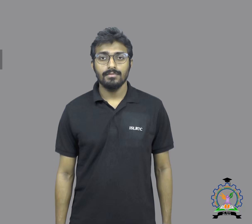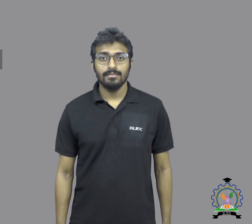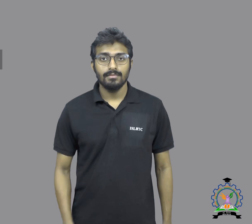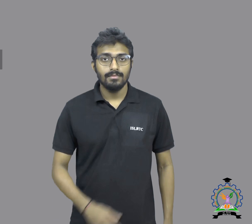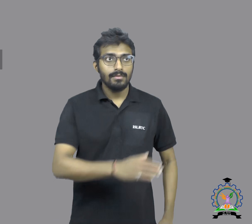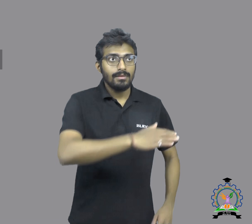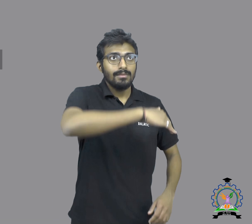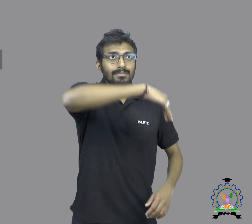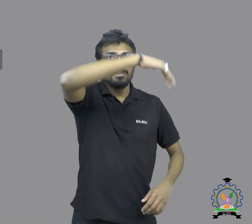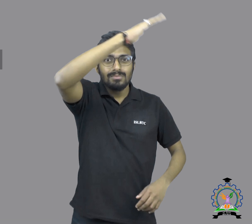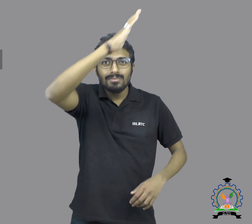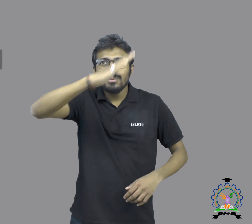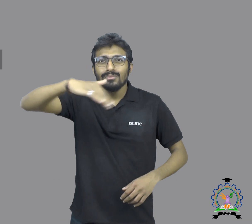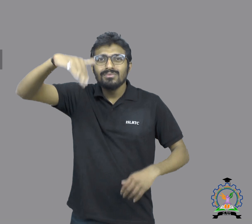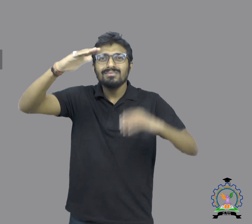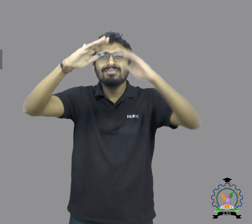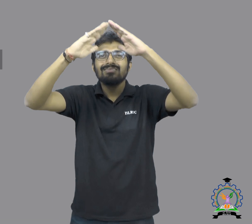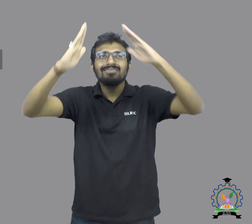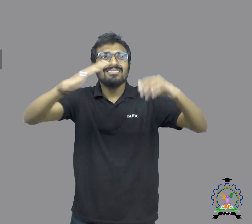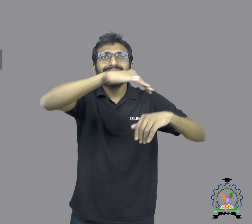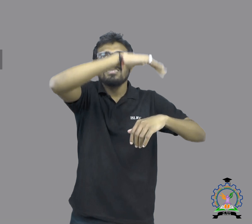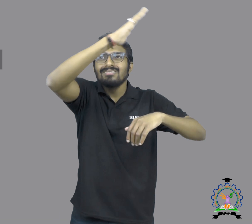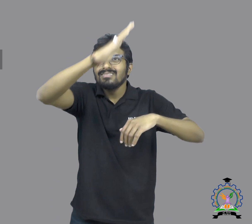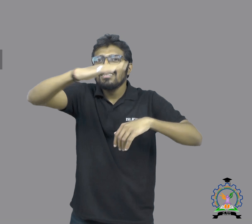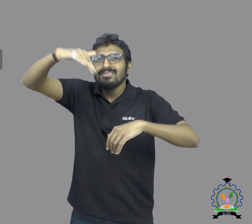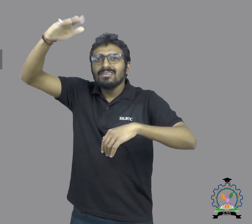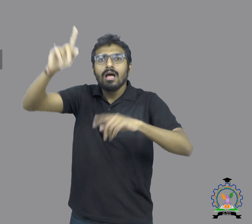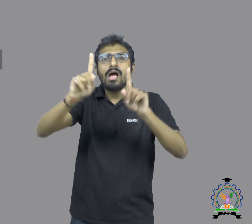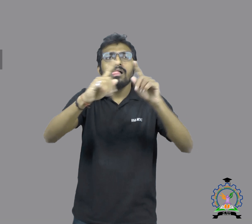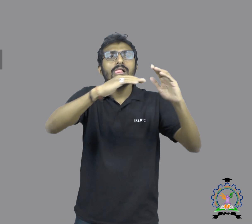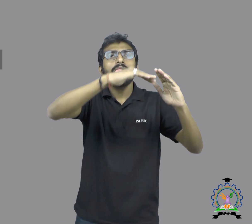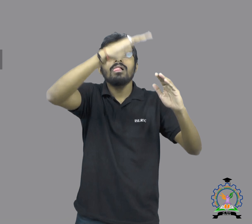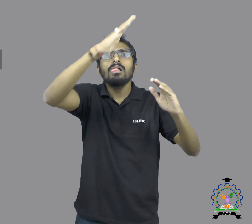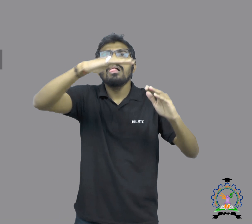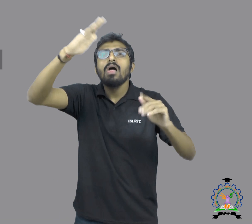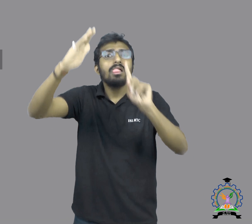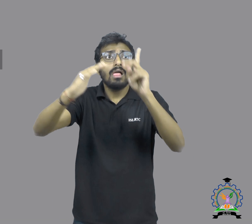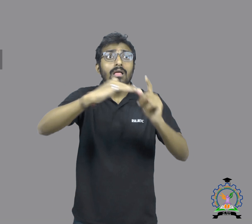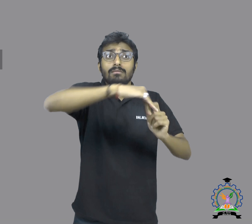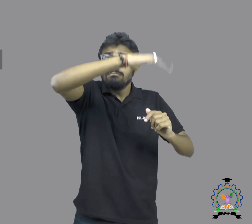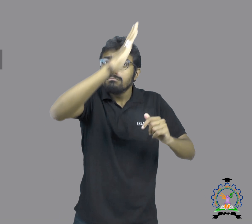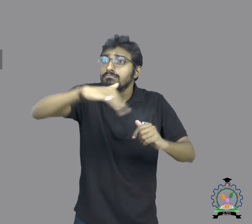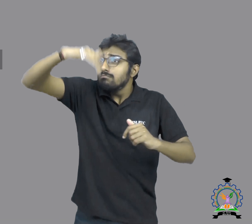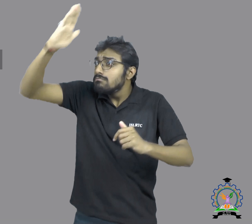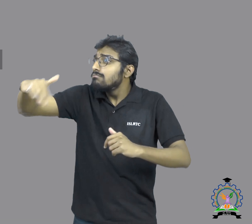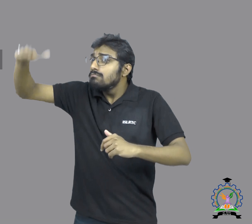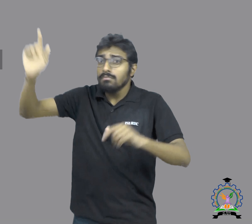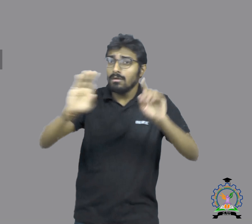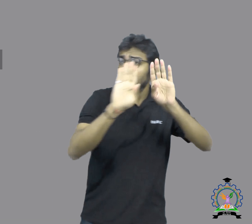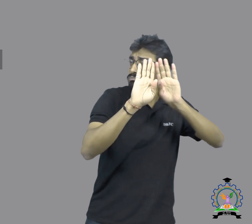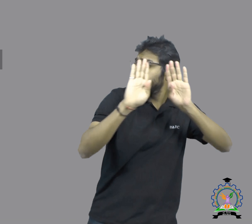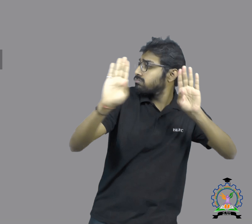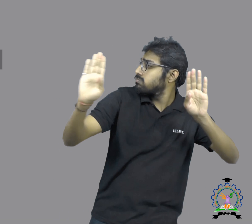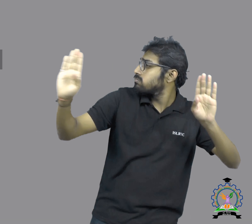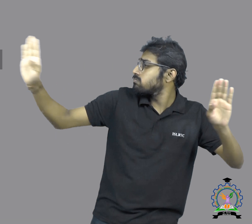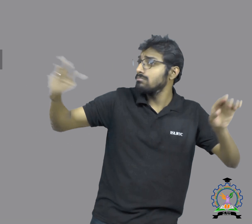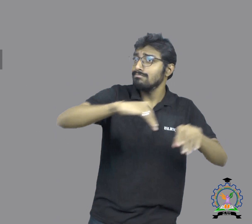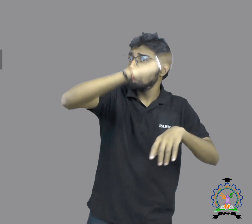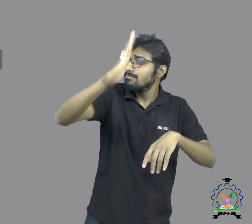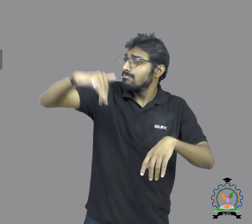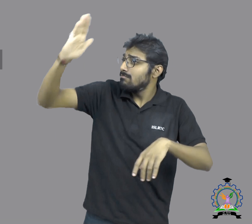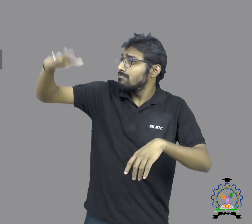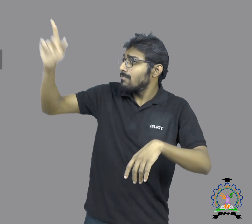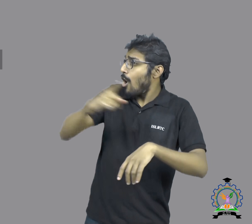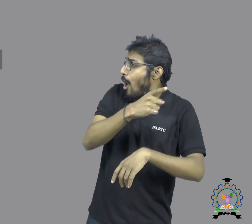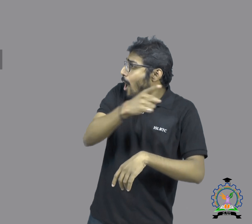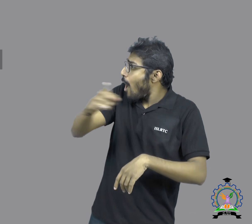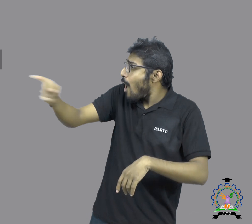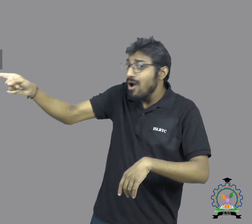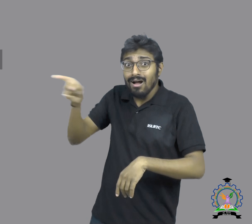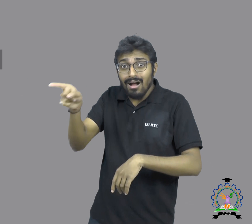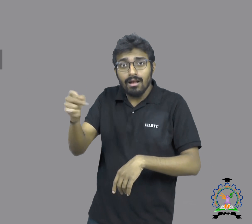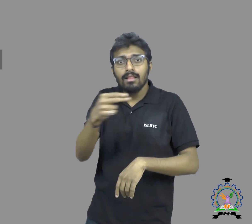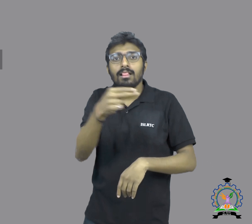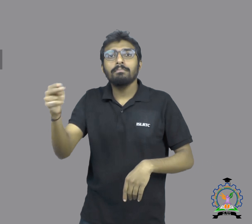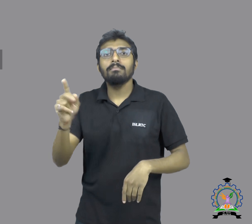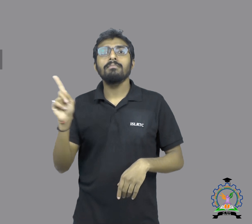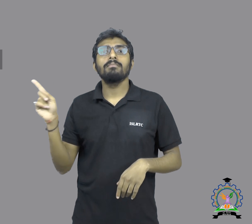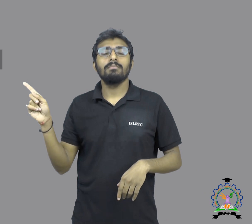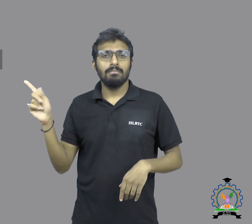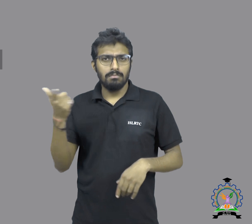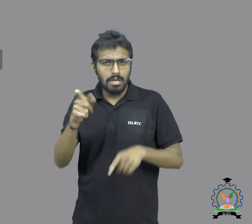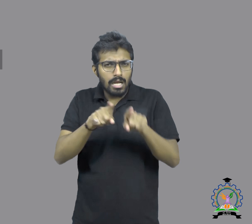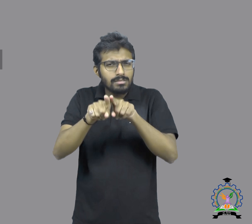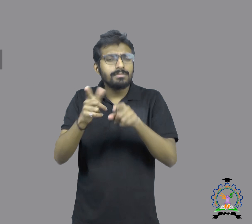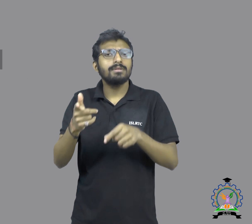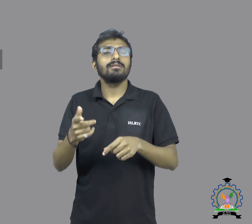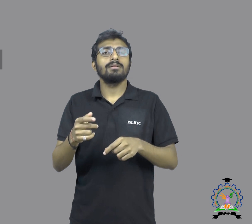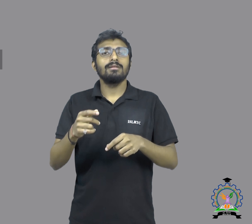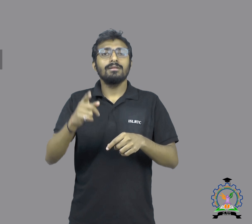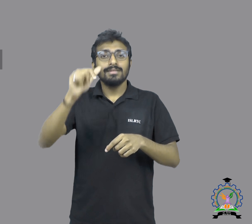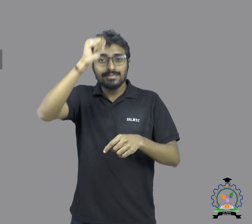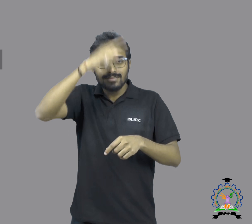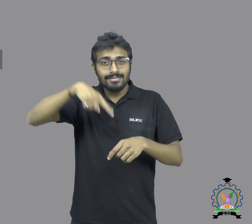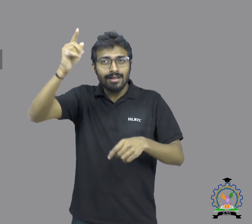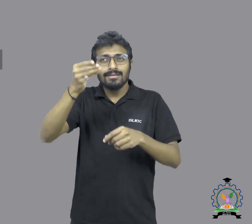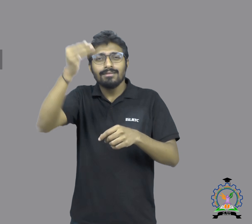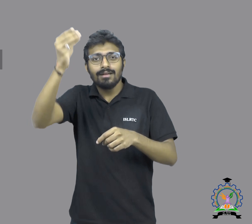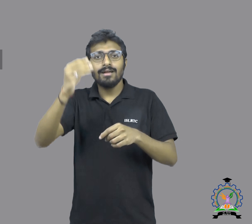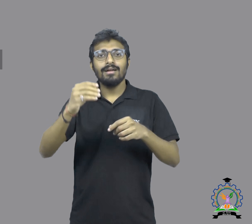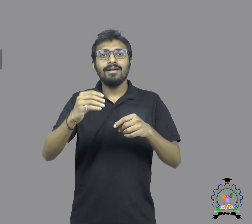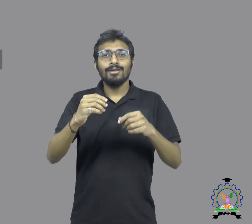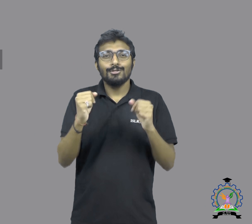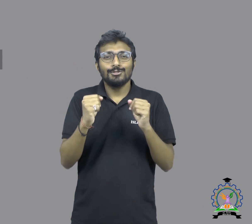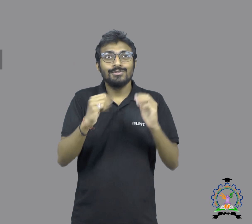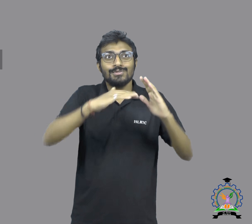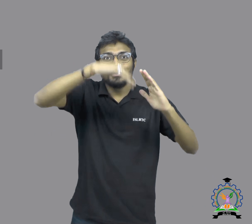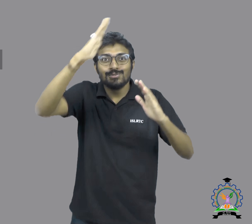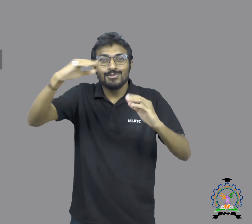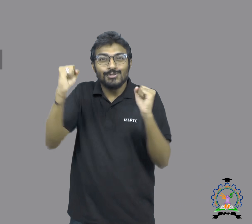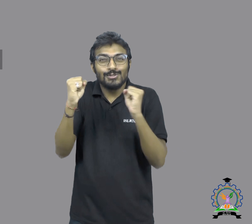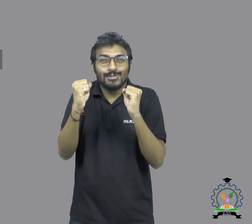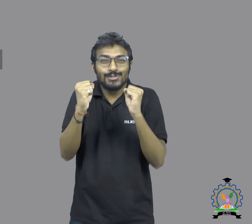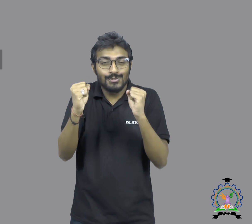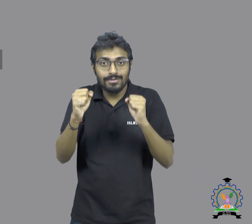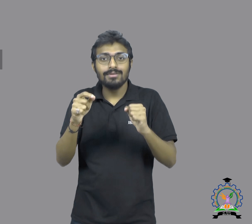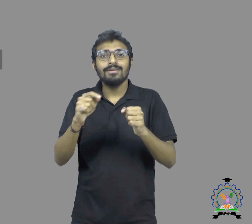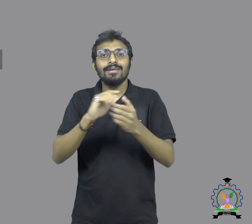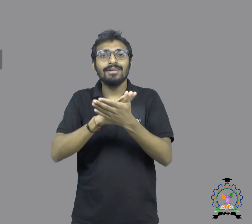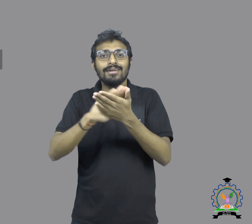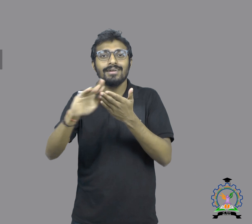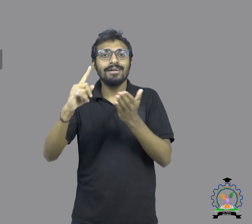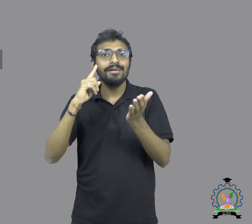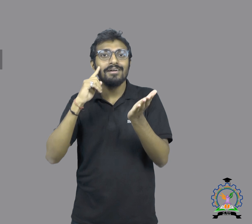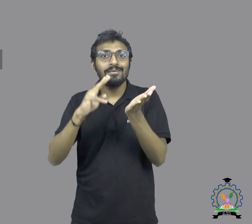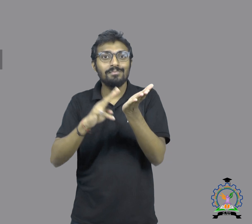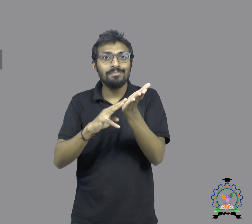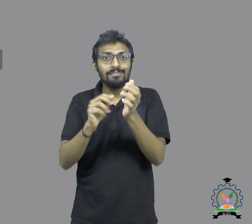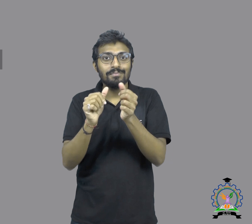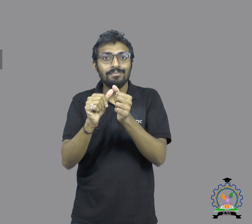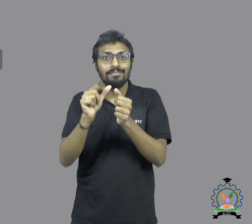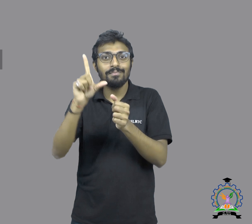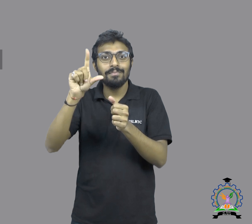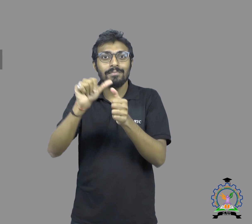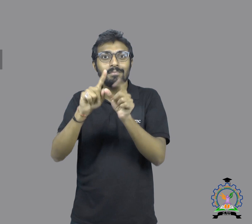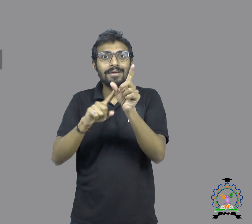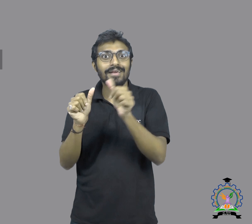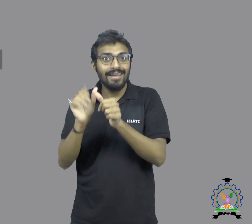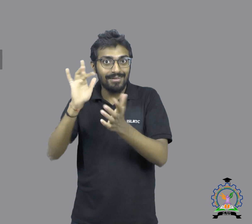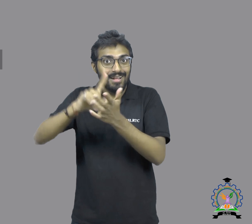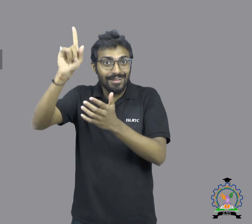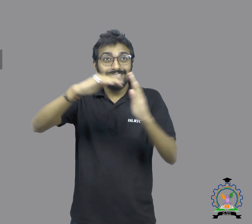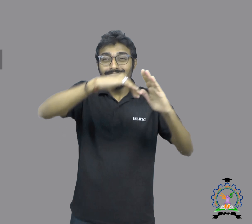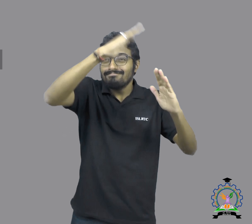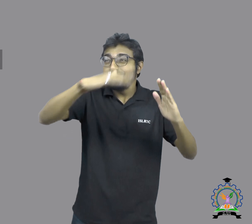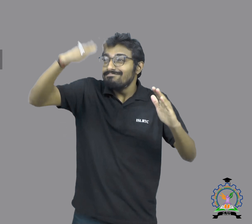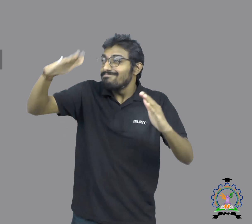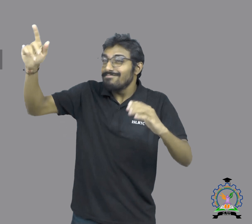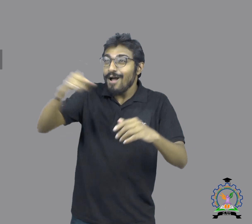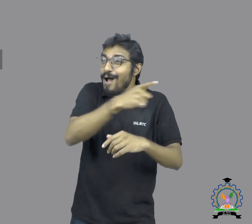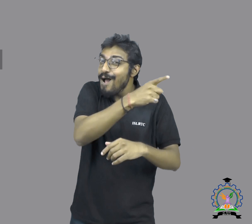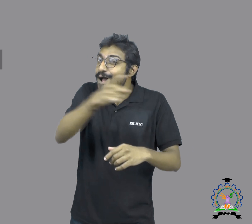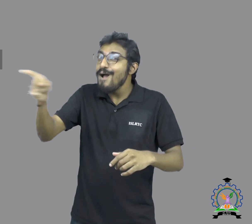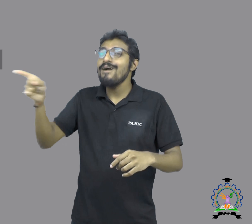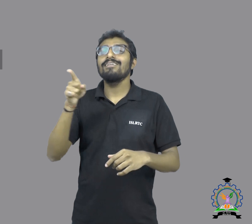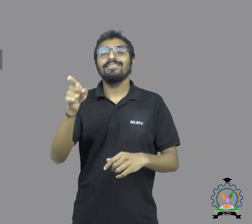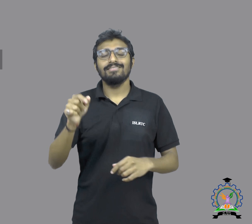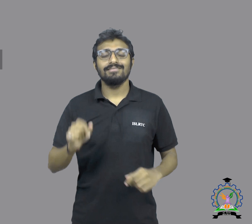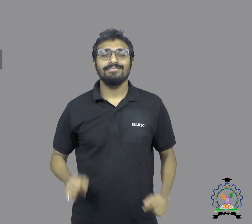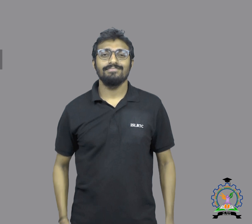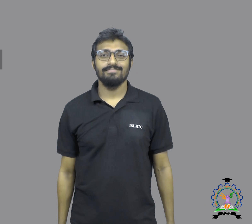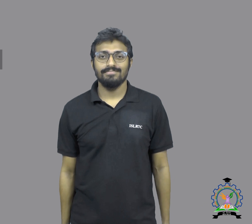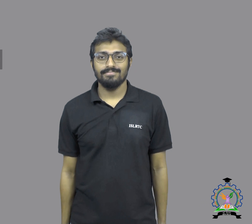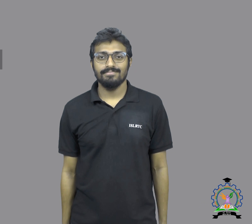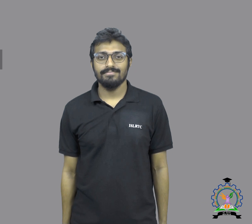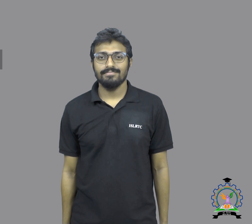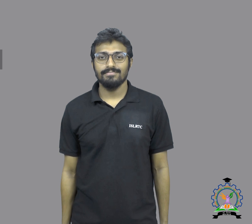Mountain Range